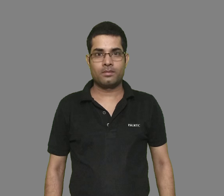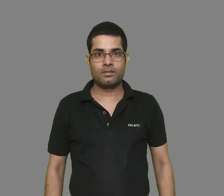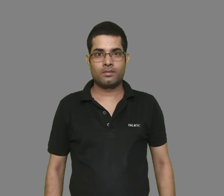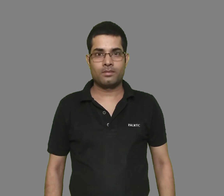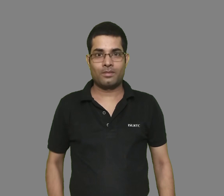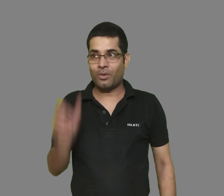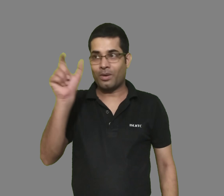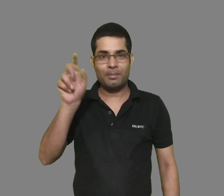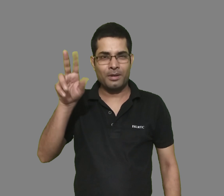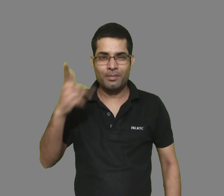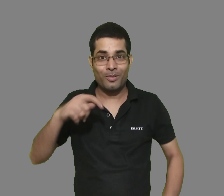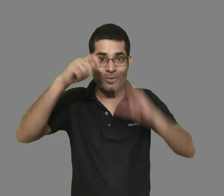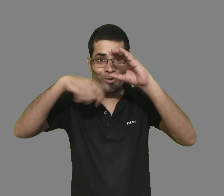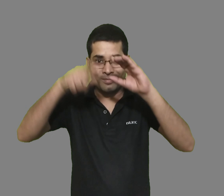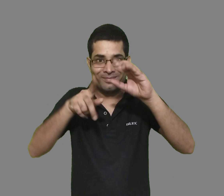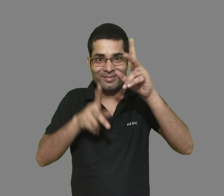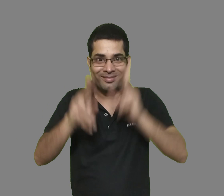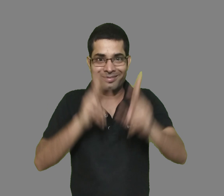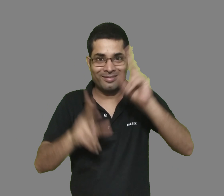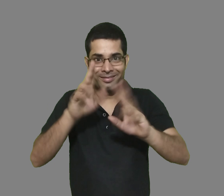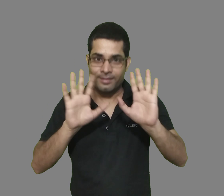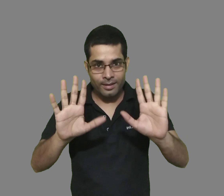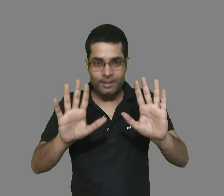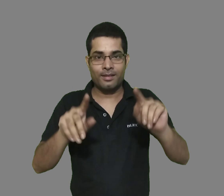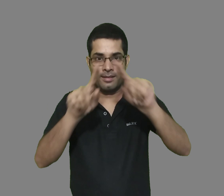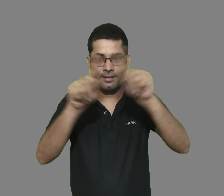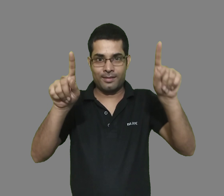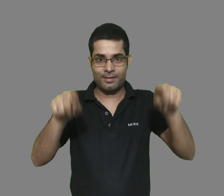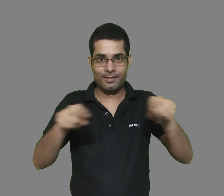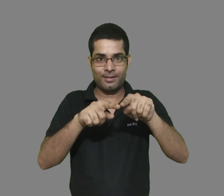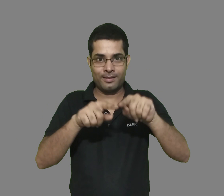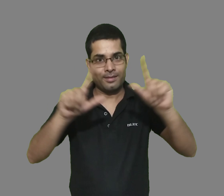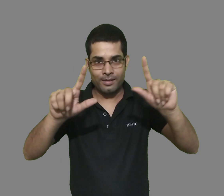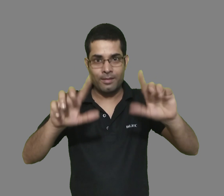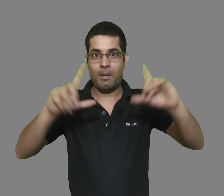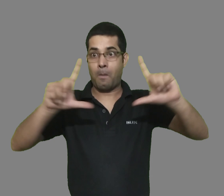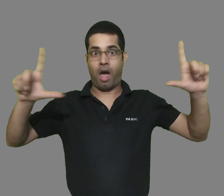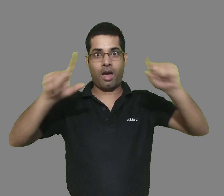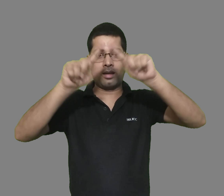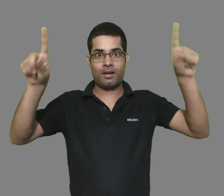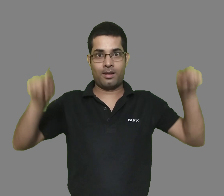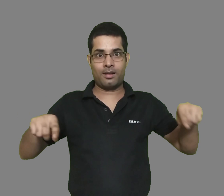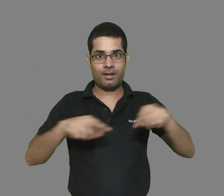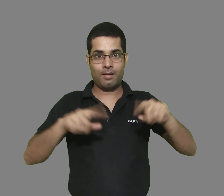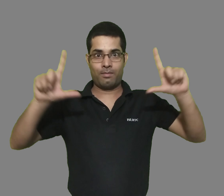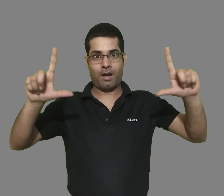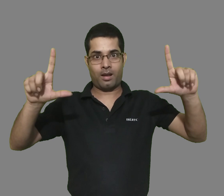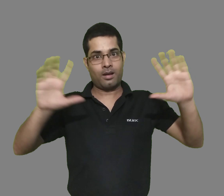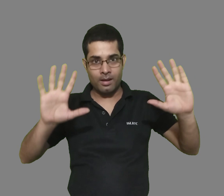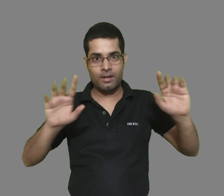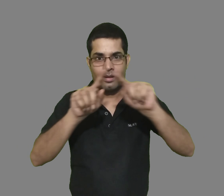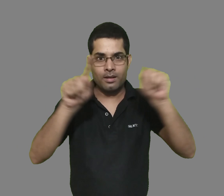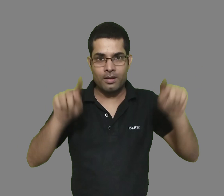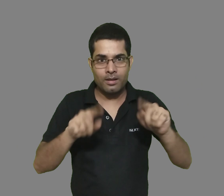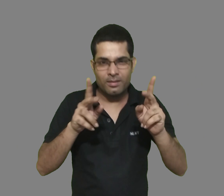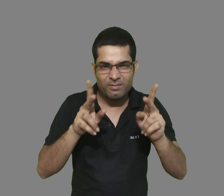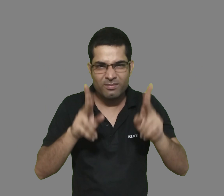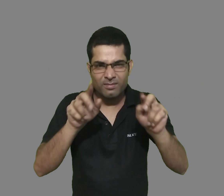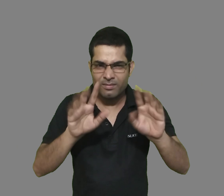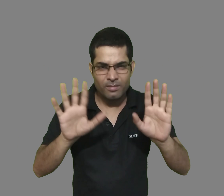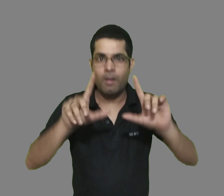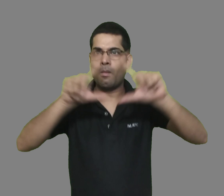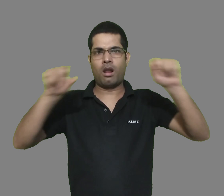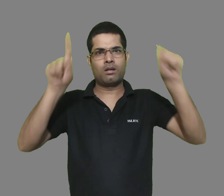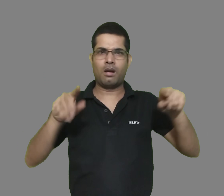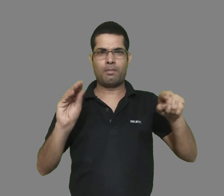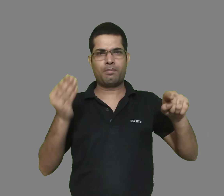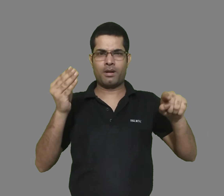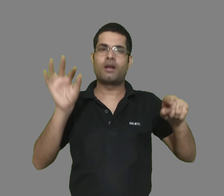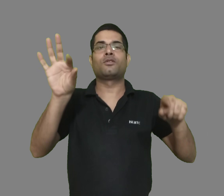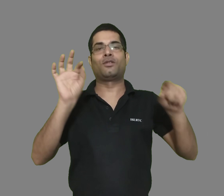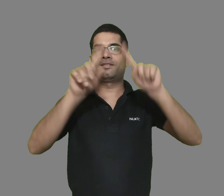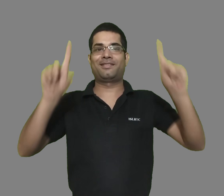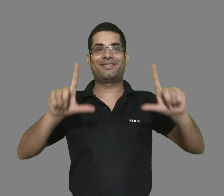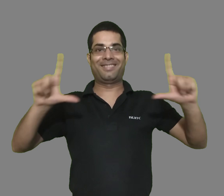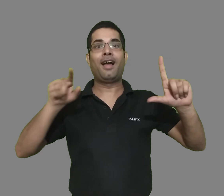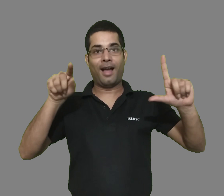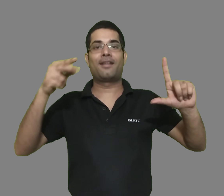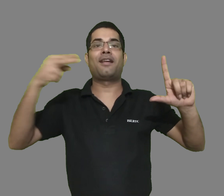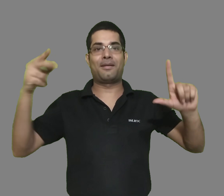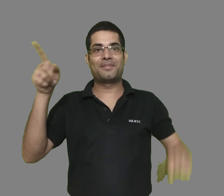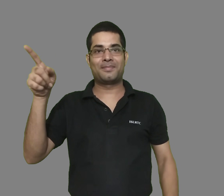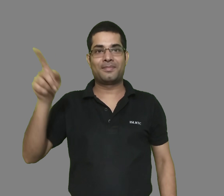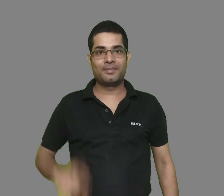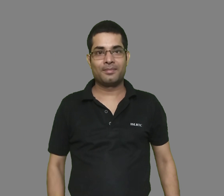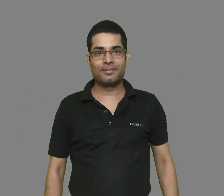Full Frame